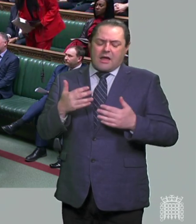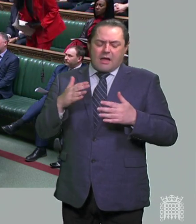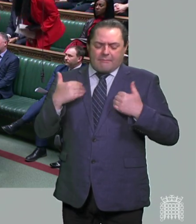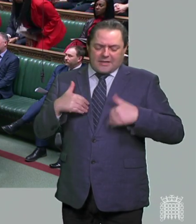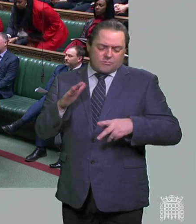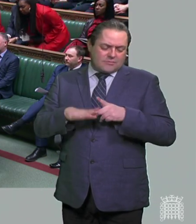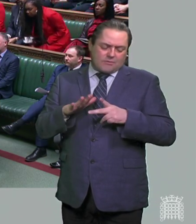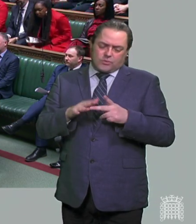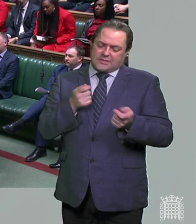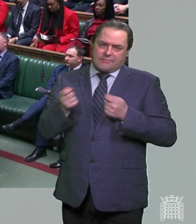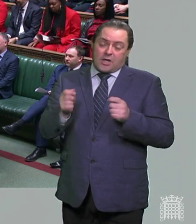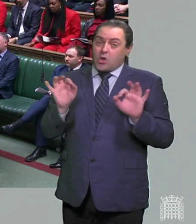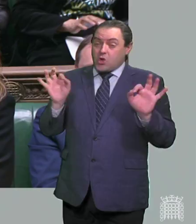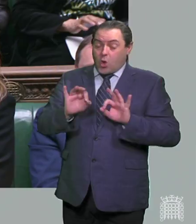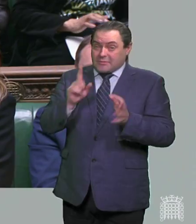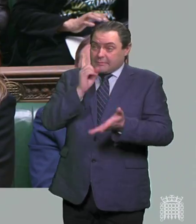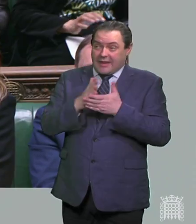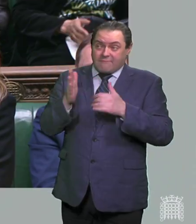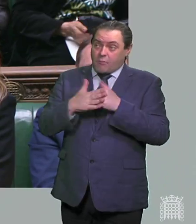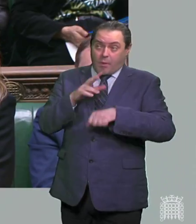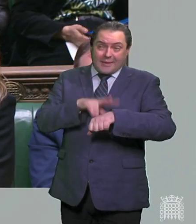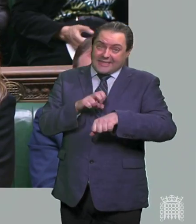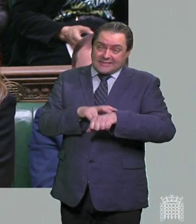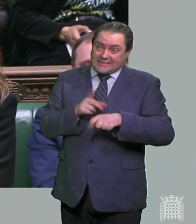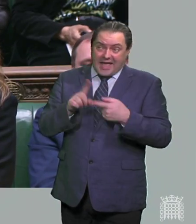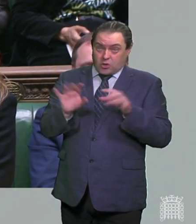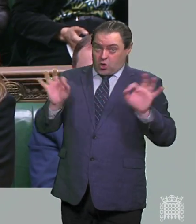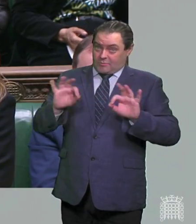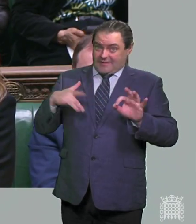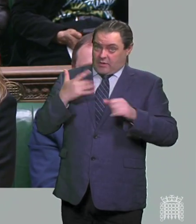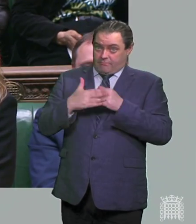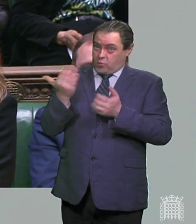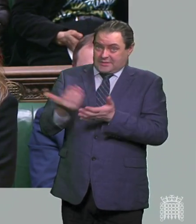No one believes that there are more police on the streets and no one feels safer.